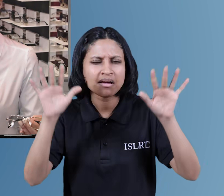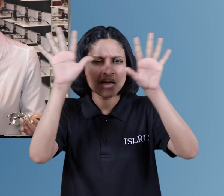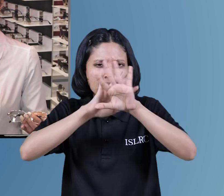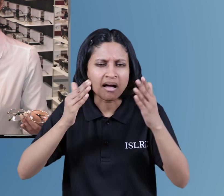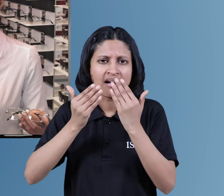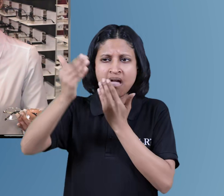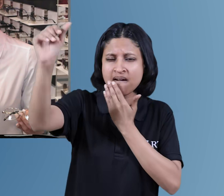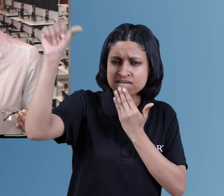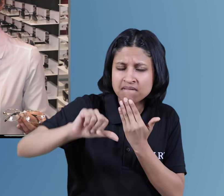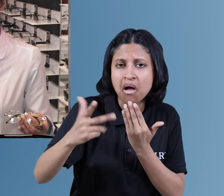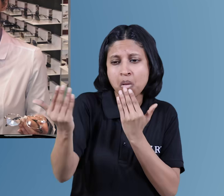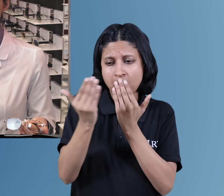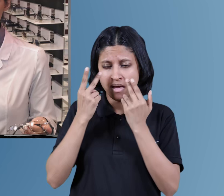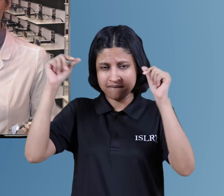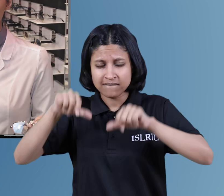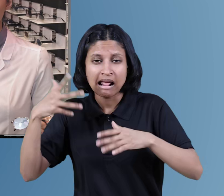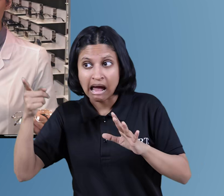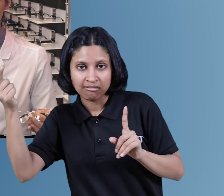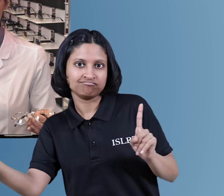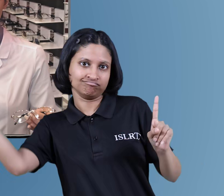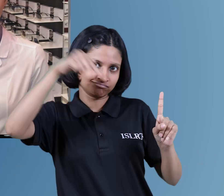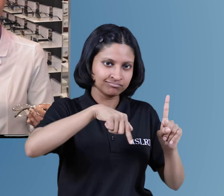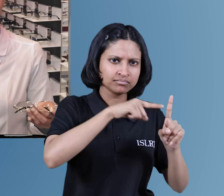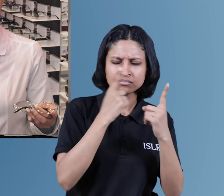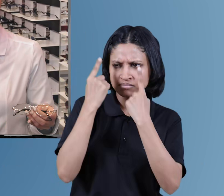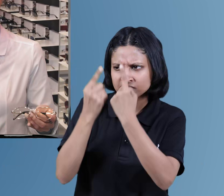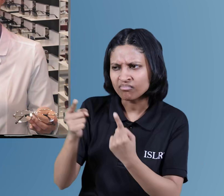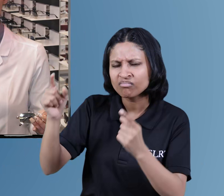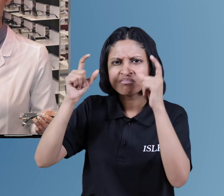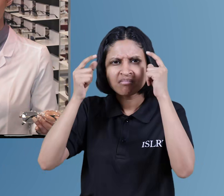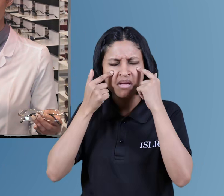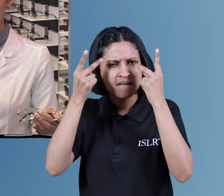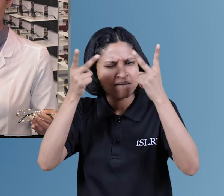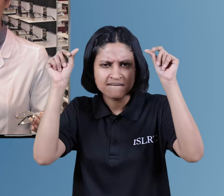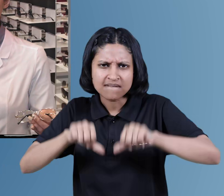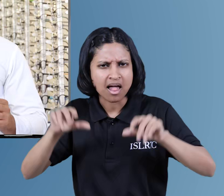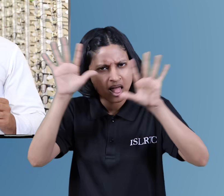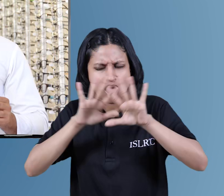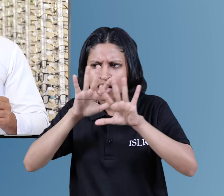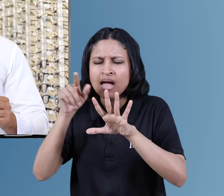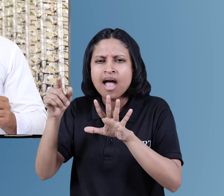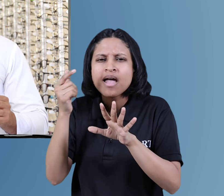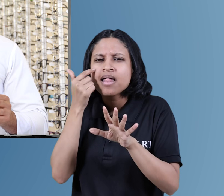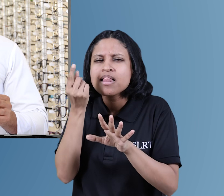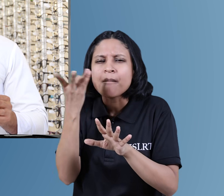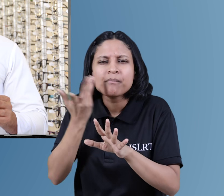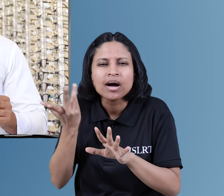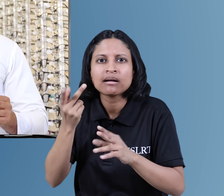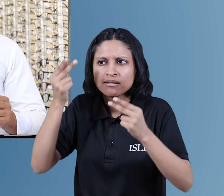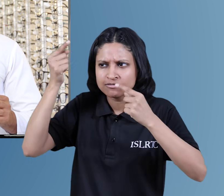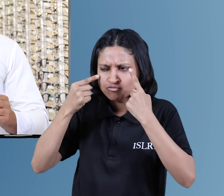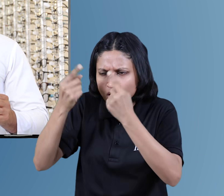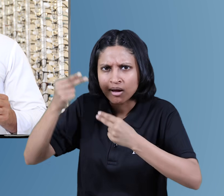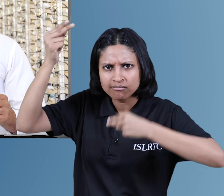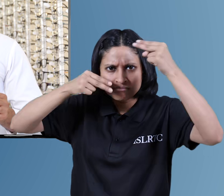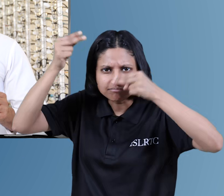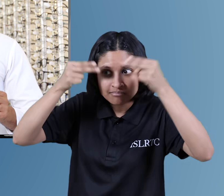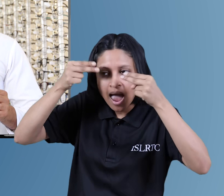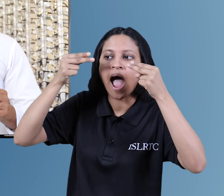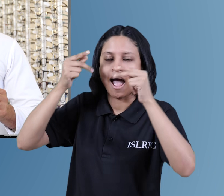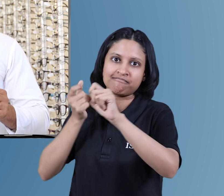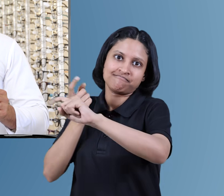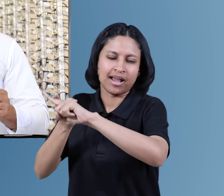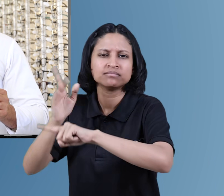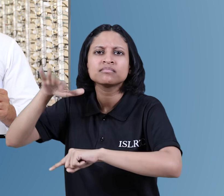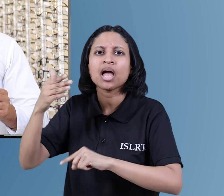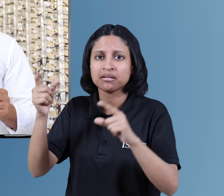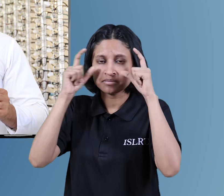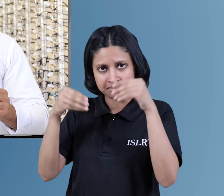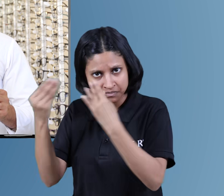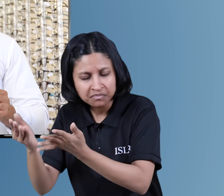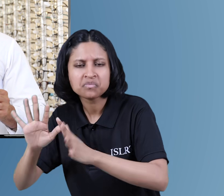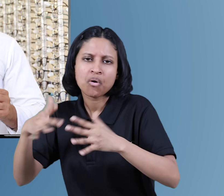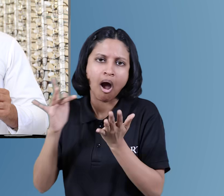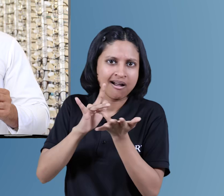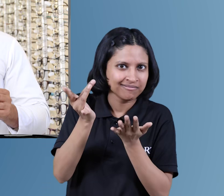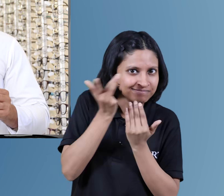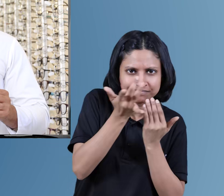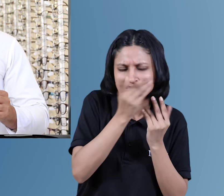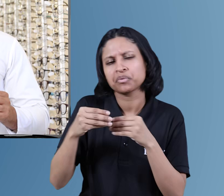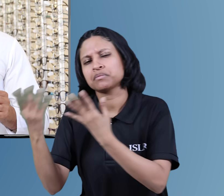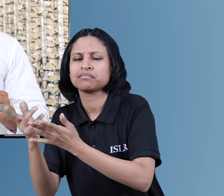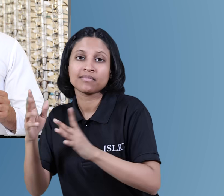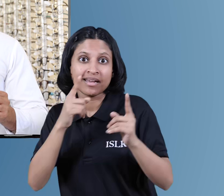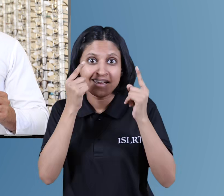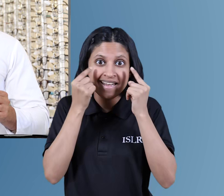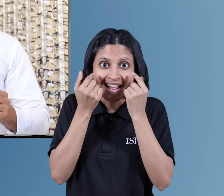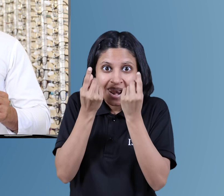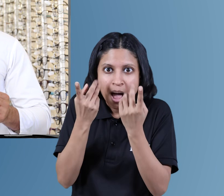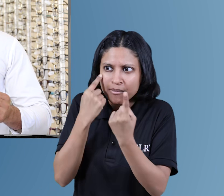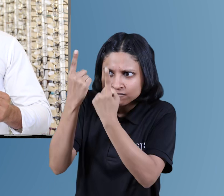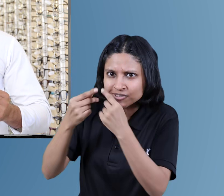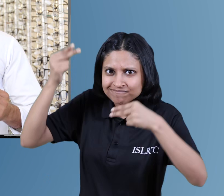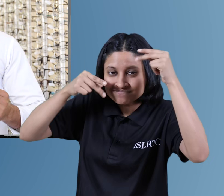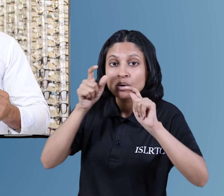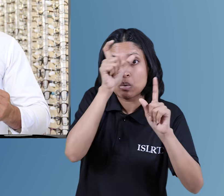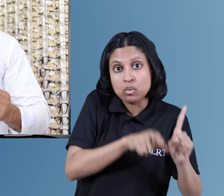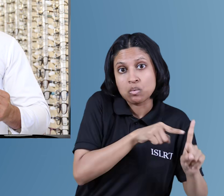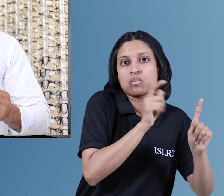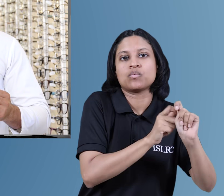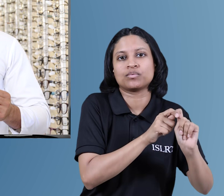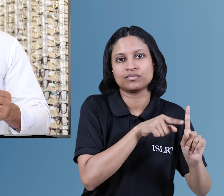And optician is a professional who helps people with their vision needs. They check individuals eyesight and provide eyeglasses or contact lenses according to their requirements.